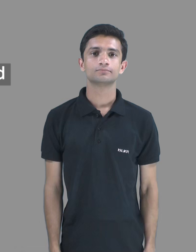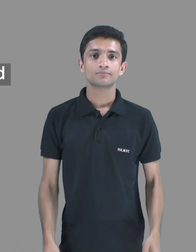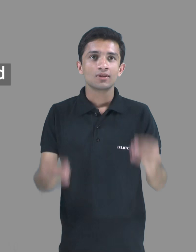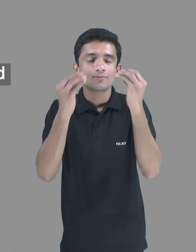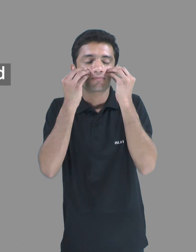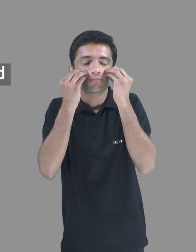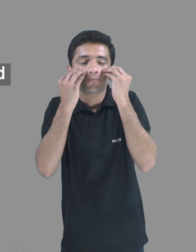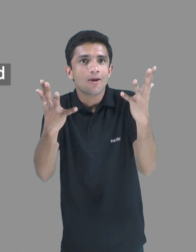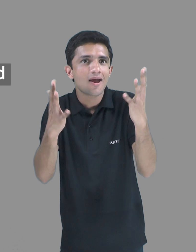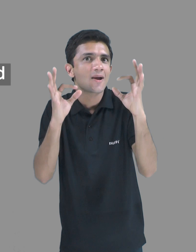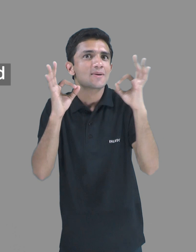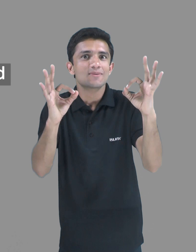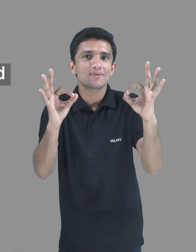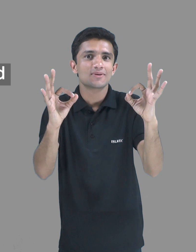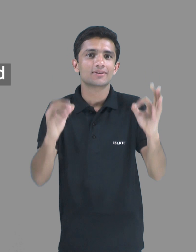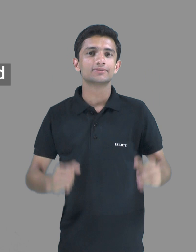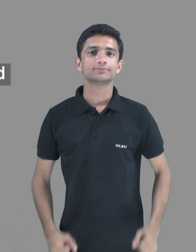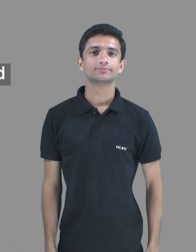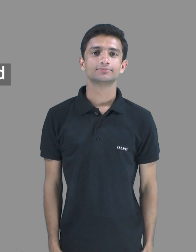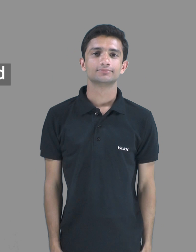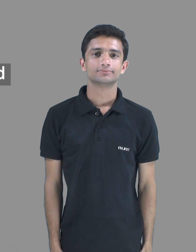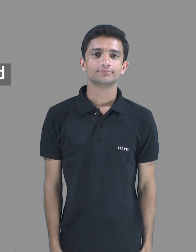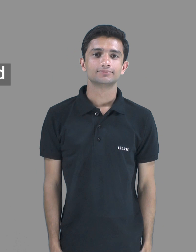Amazed